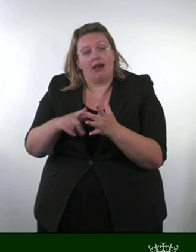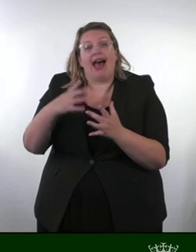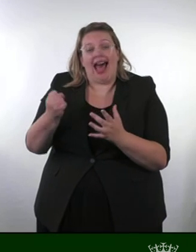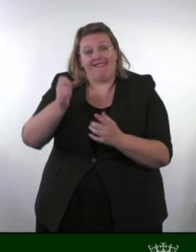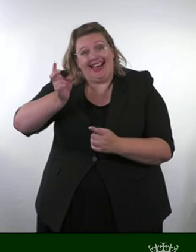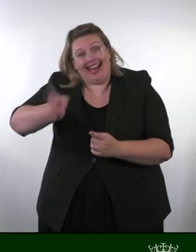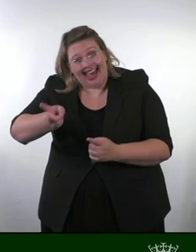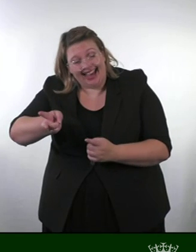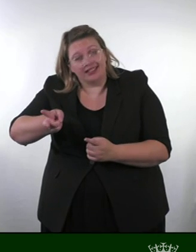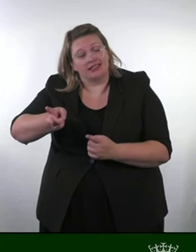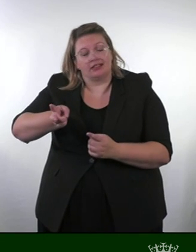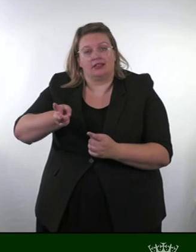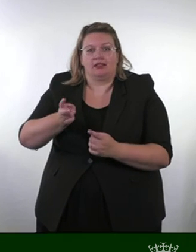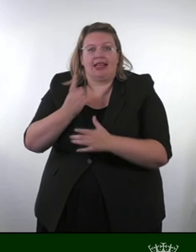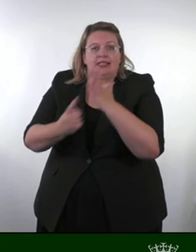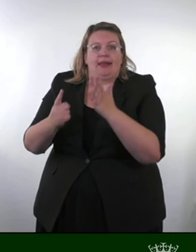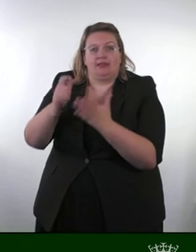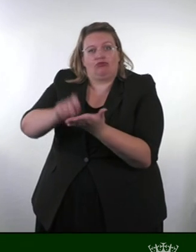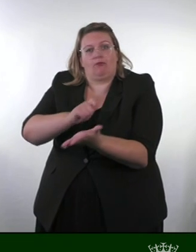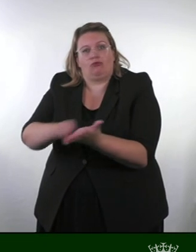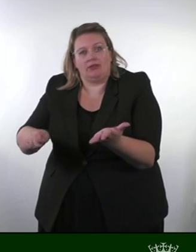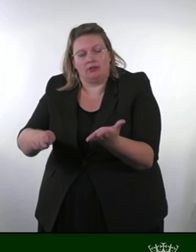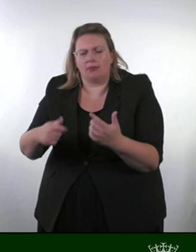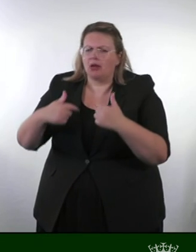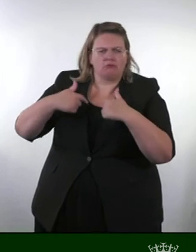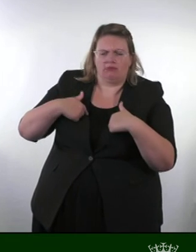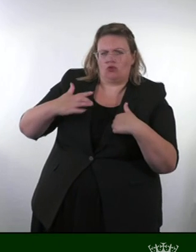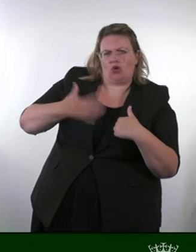I oppose that because it would be illegal.